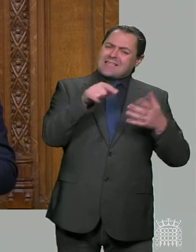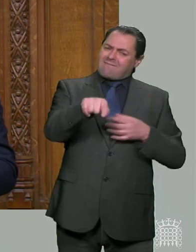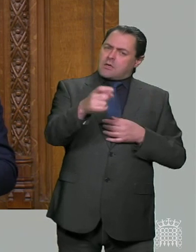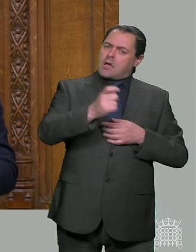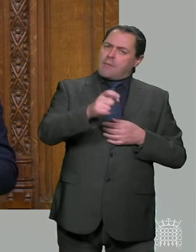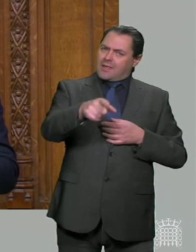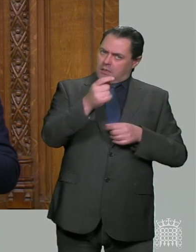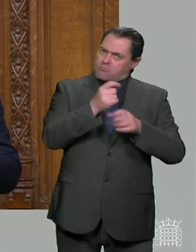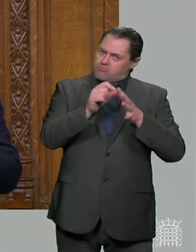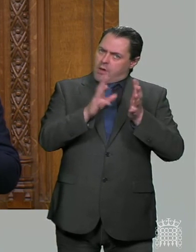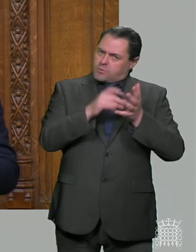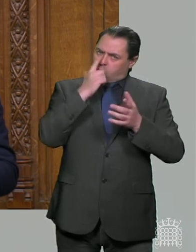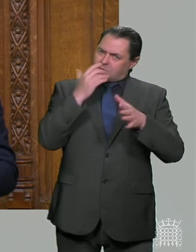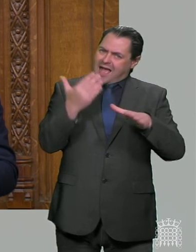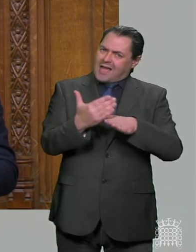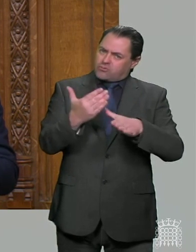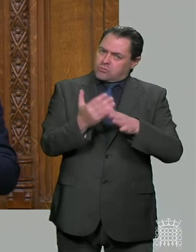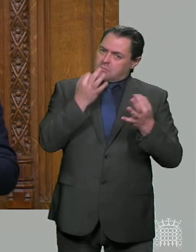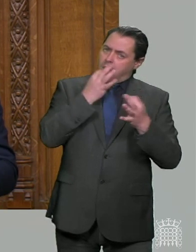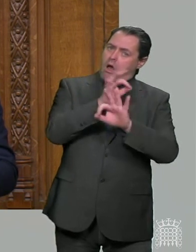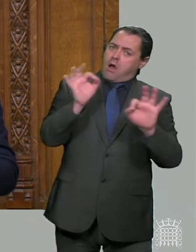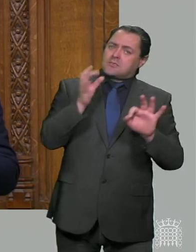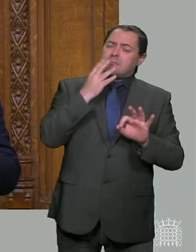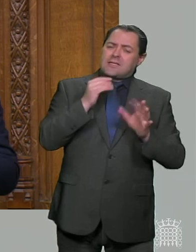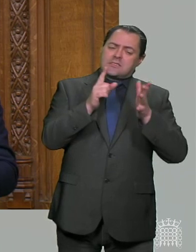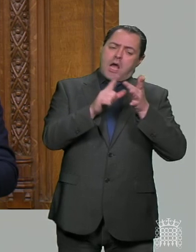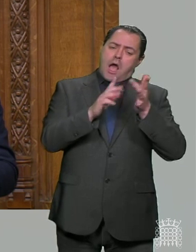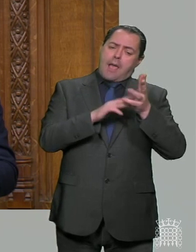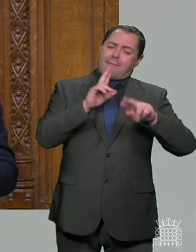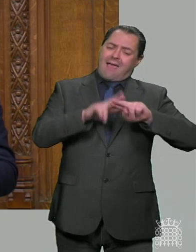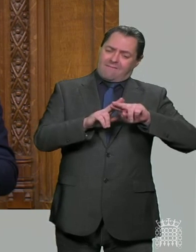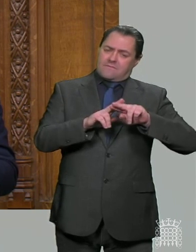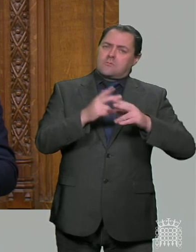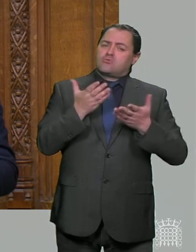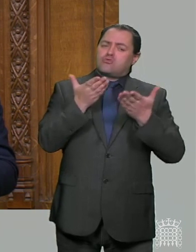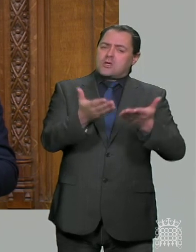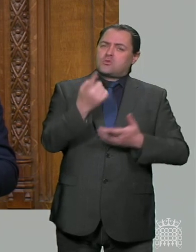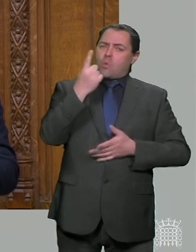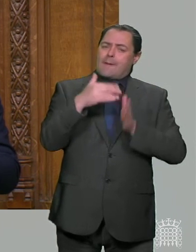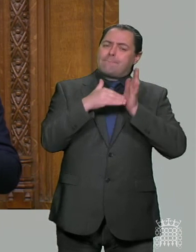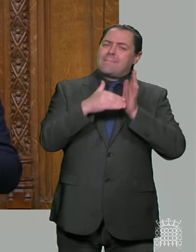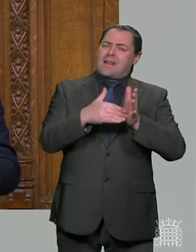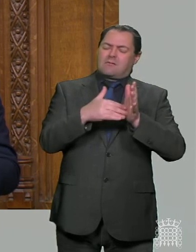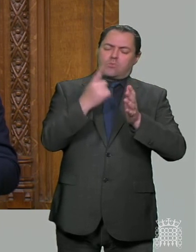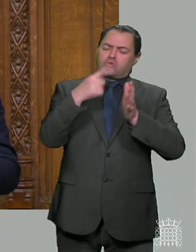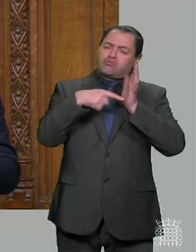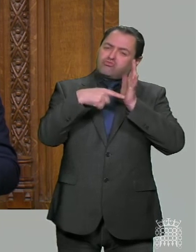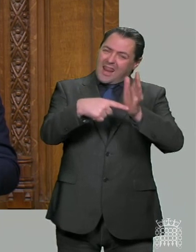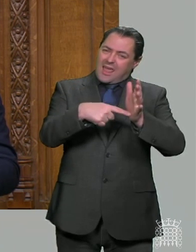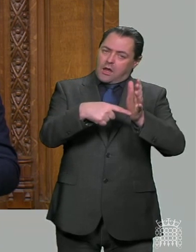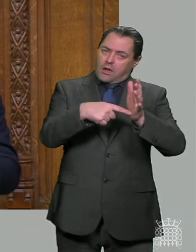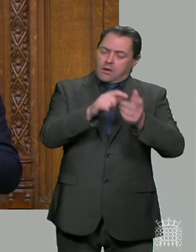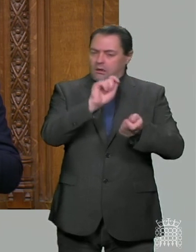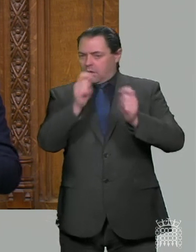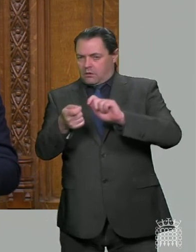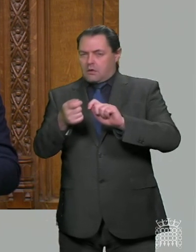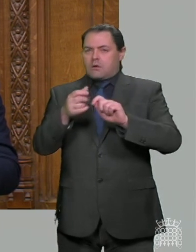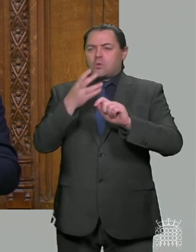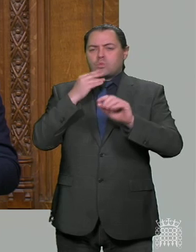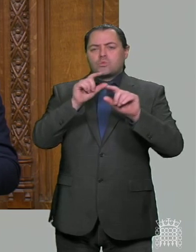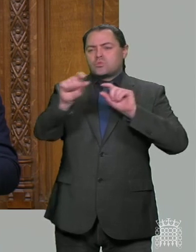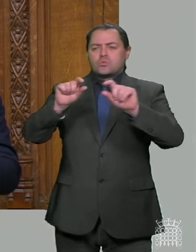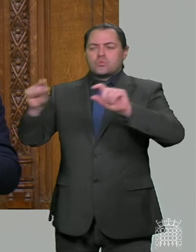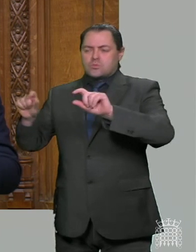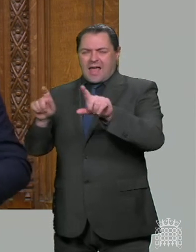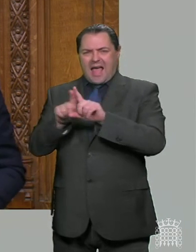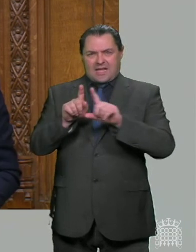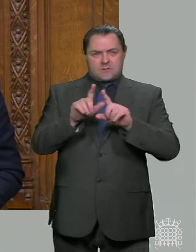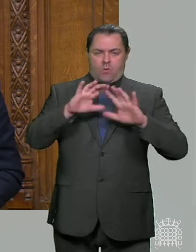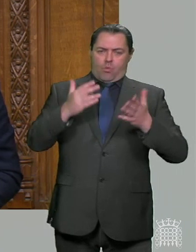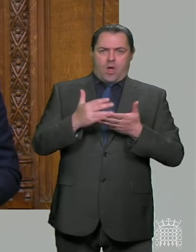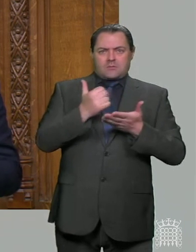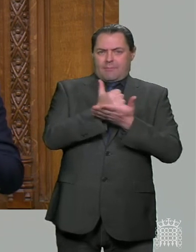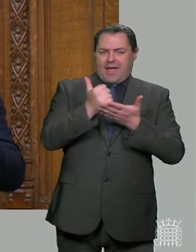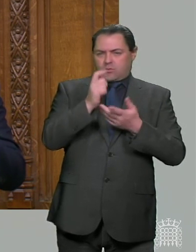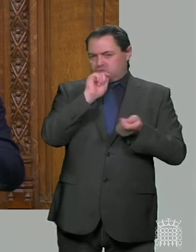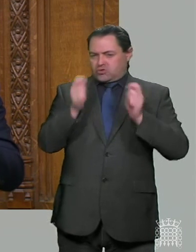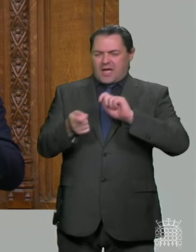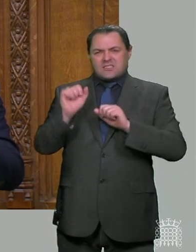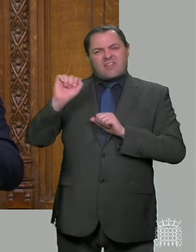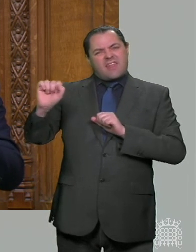He can ask leaders to reallocate the International Monetary Fund’s £1 trillion-worth of special drawing rights and restock the World Bank’s £83 billion-worth of International Development Association funds.